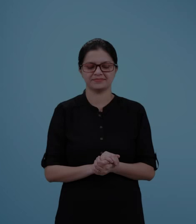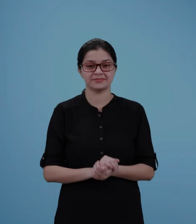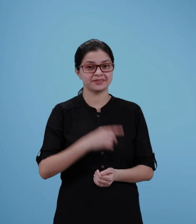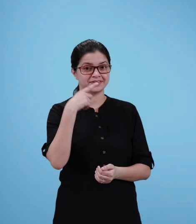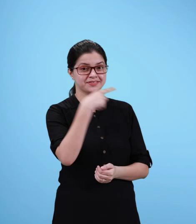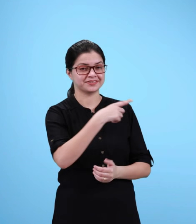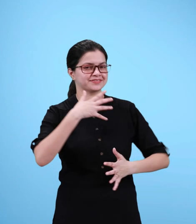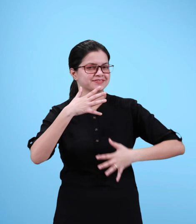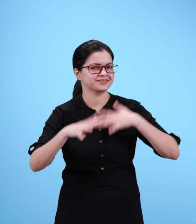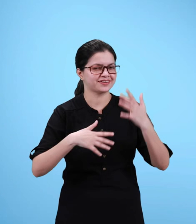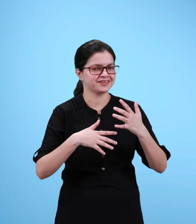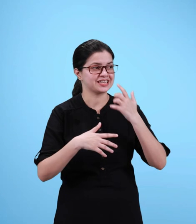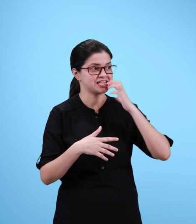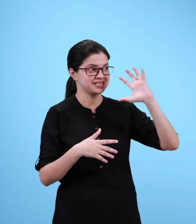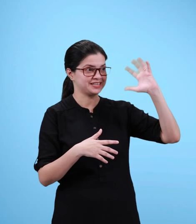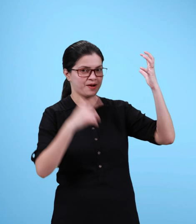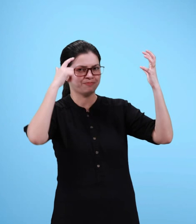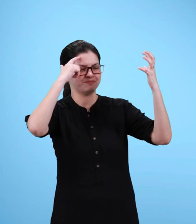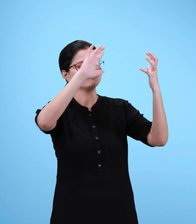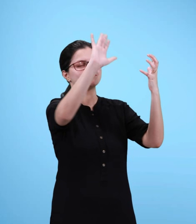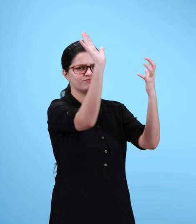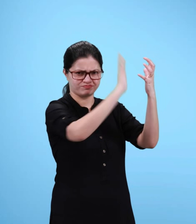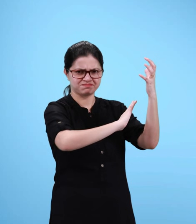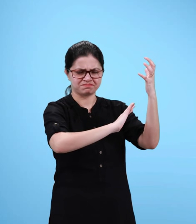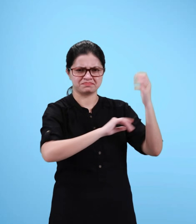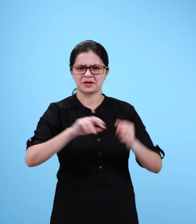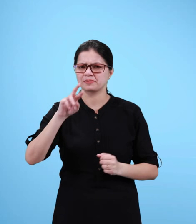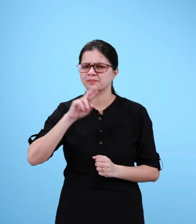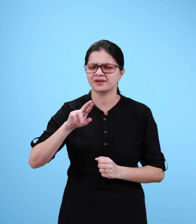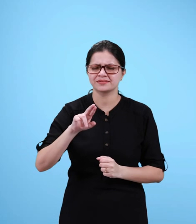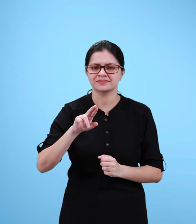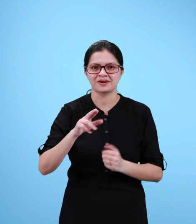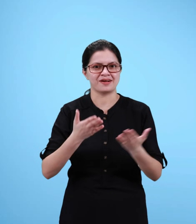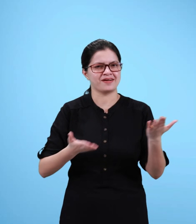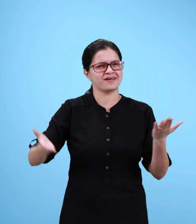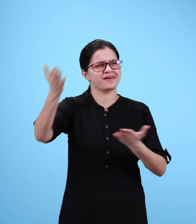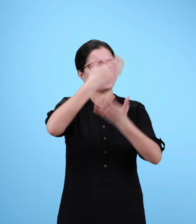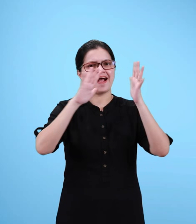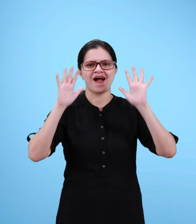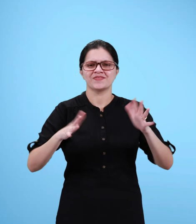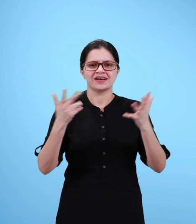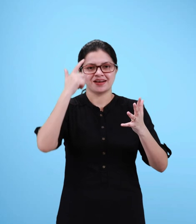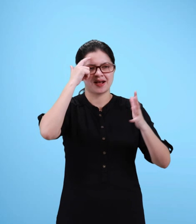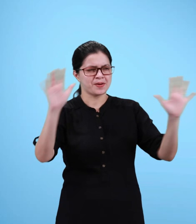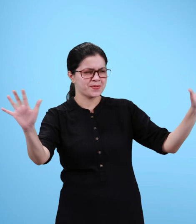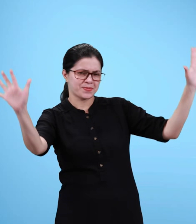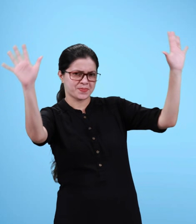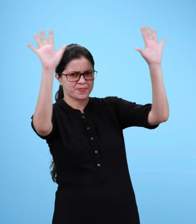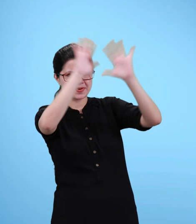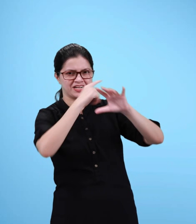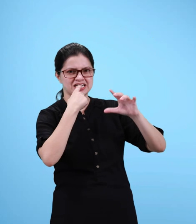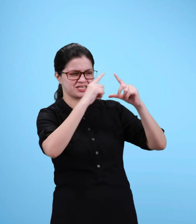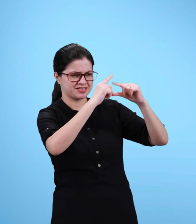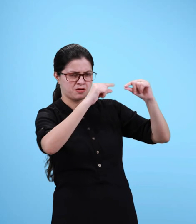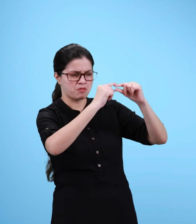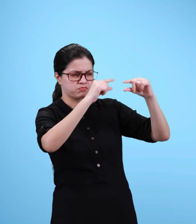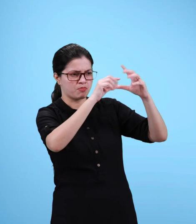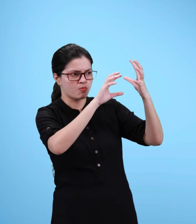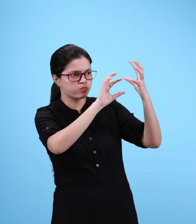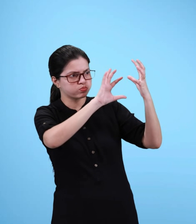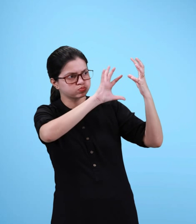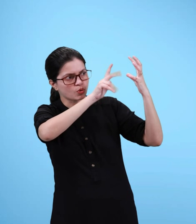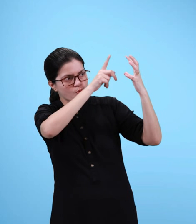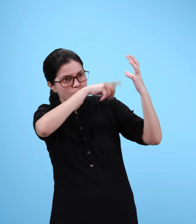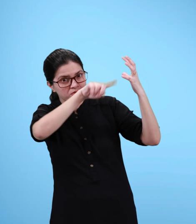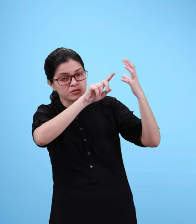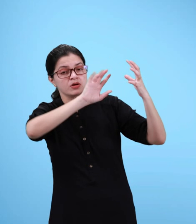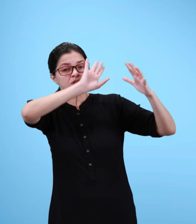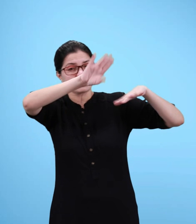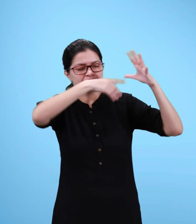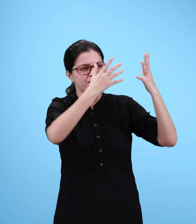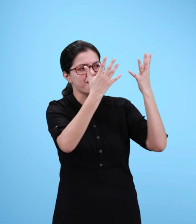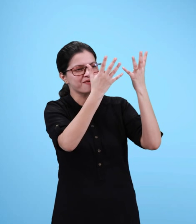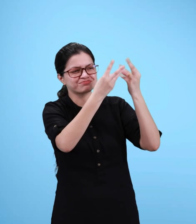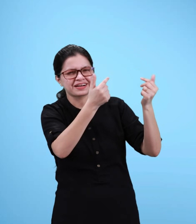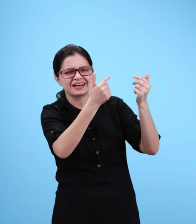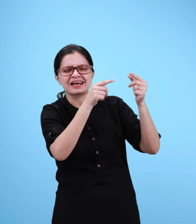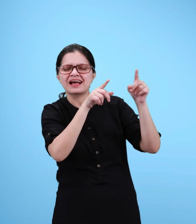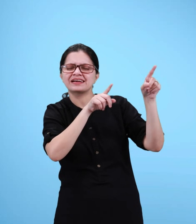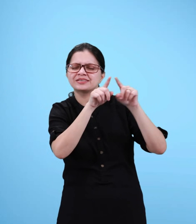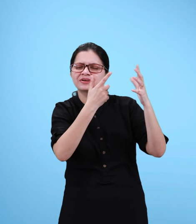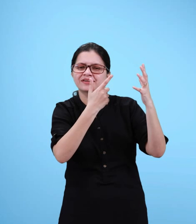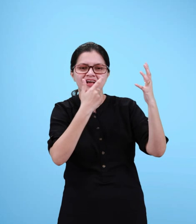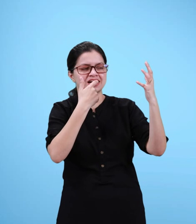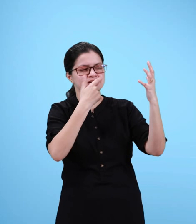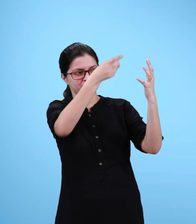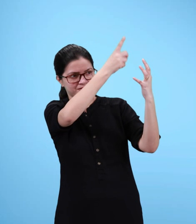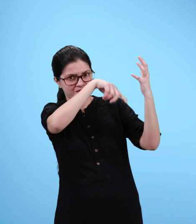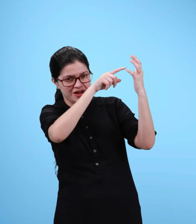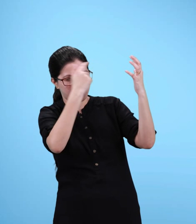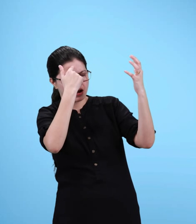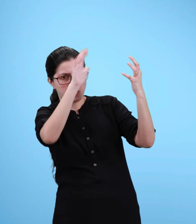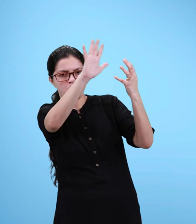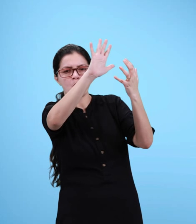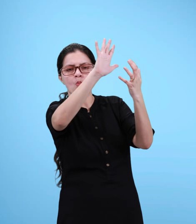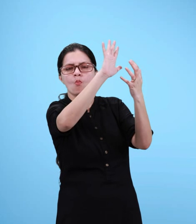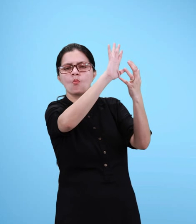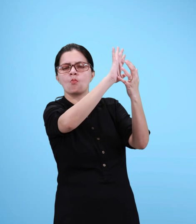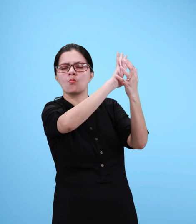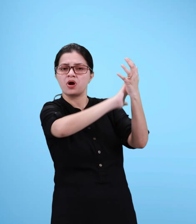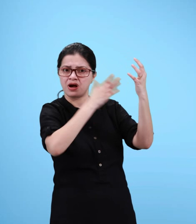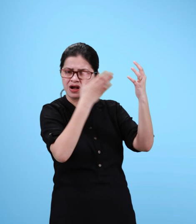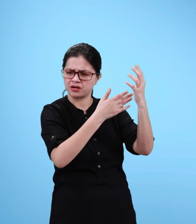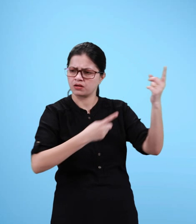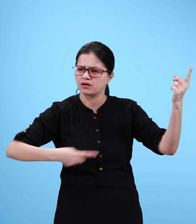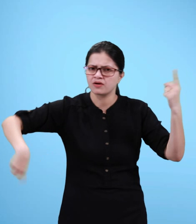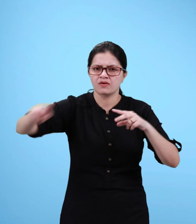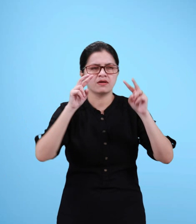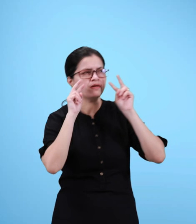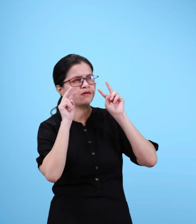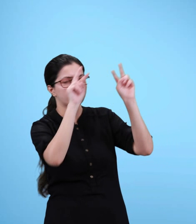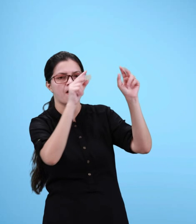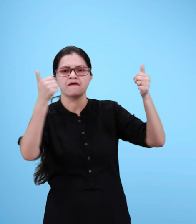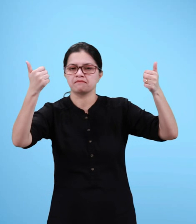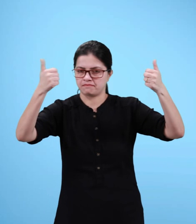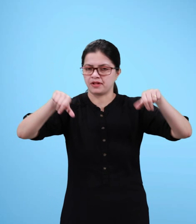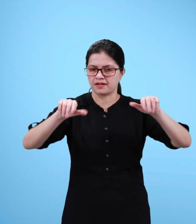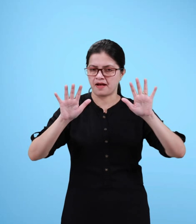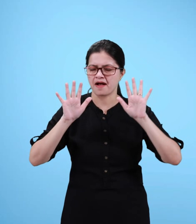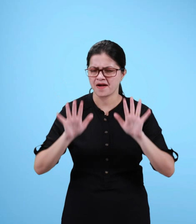This sign refers to a new moon. When we cannot see the moon at all, it is called new moon or Amavasya.